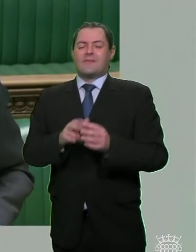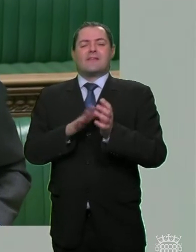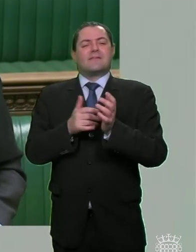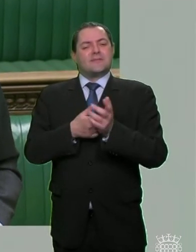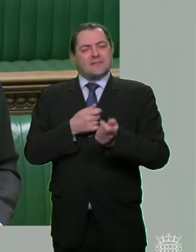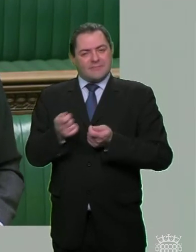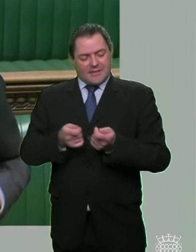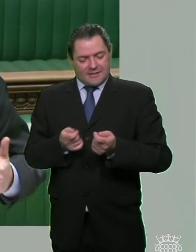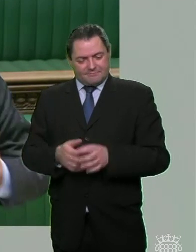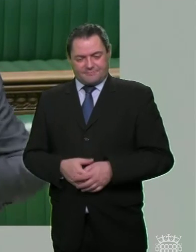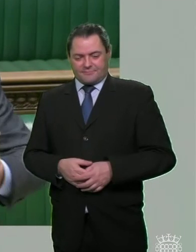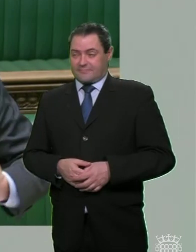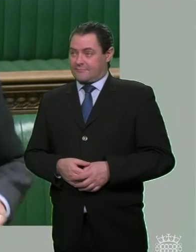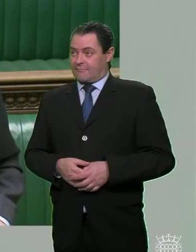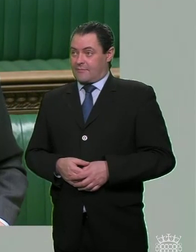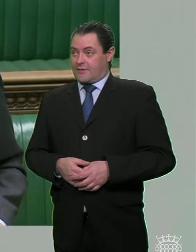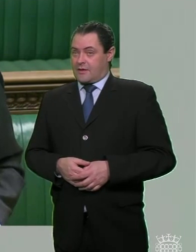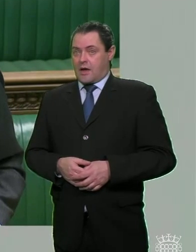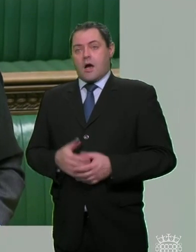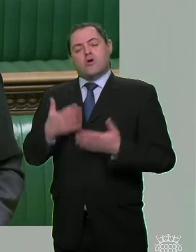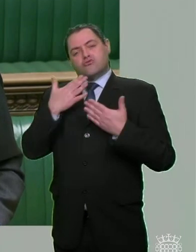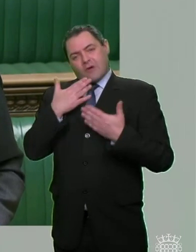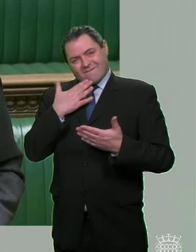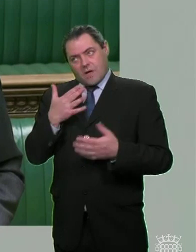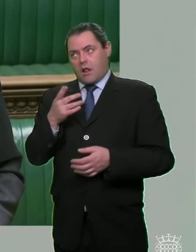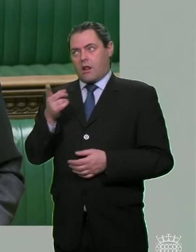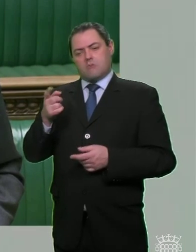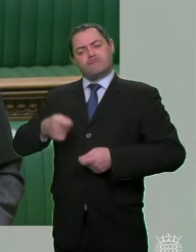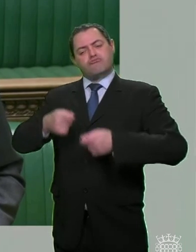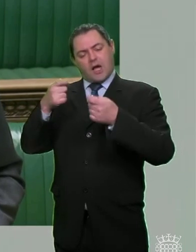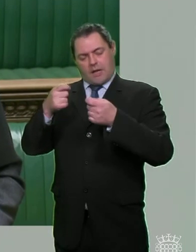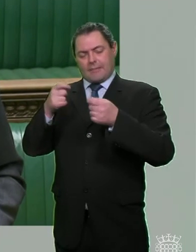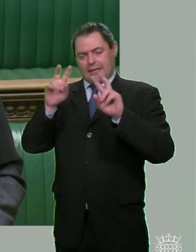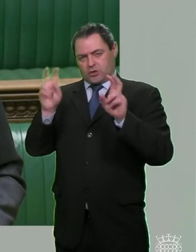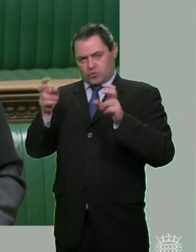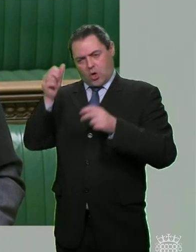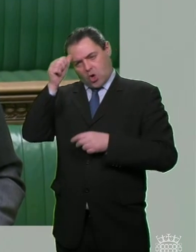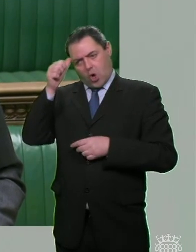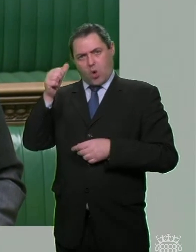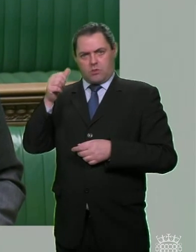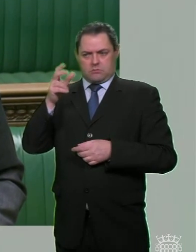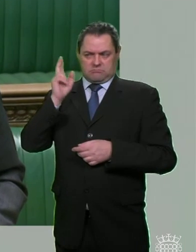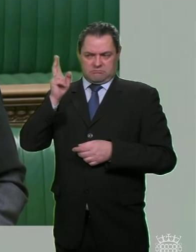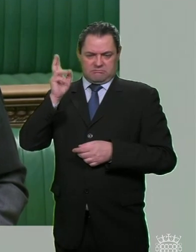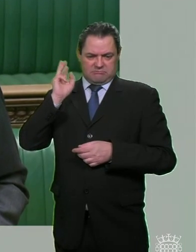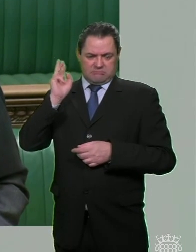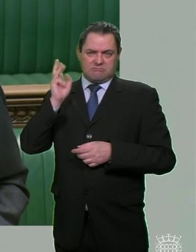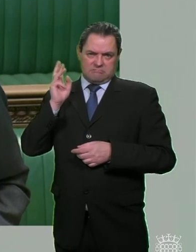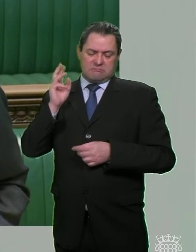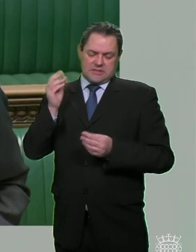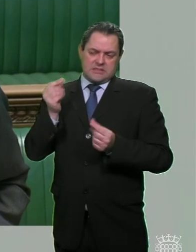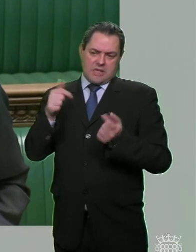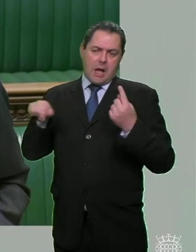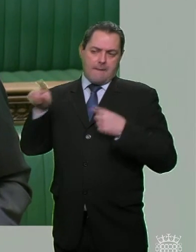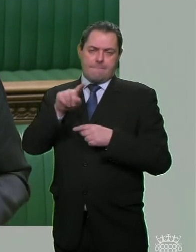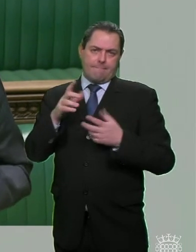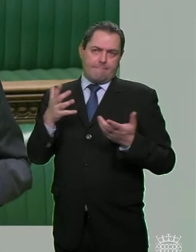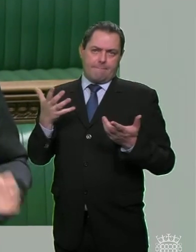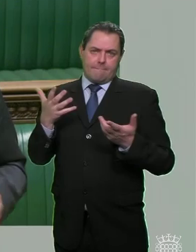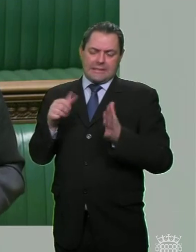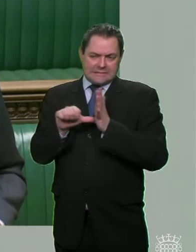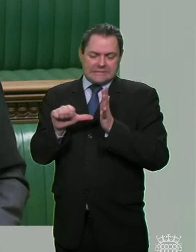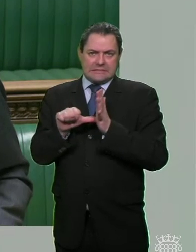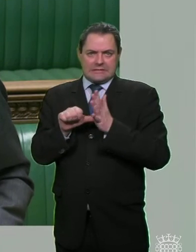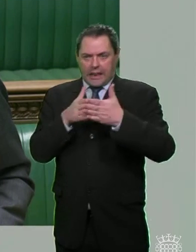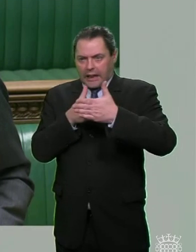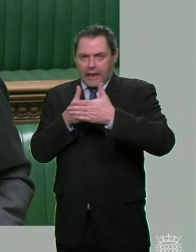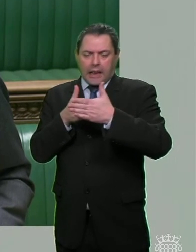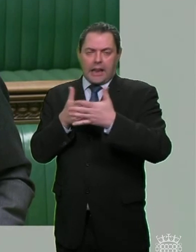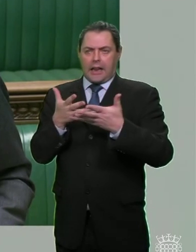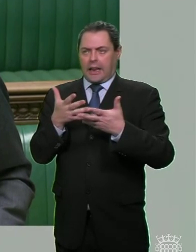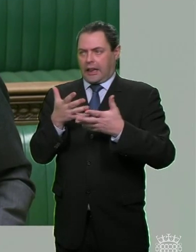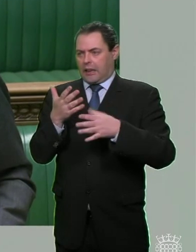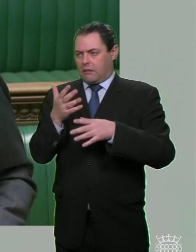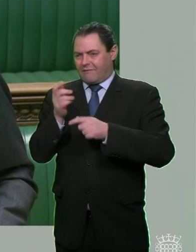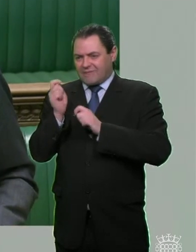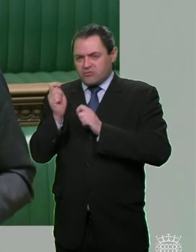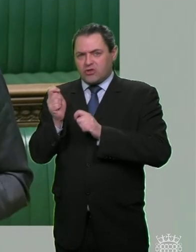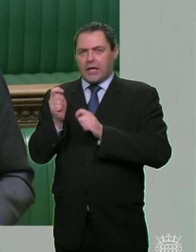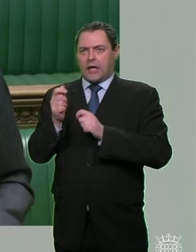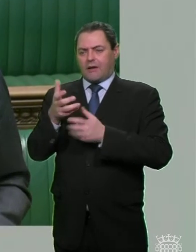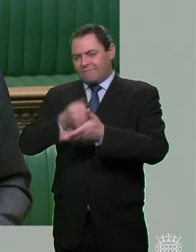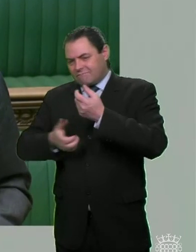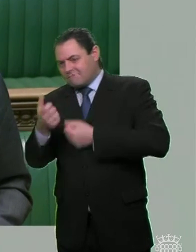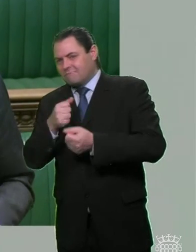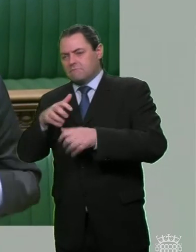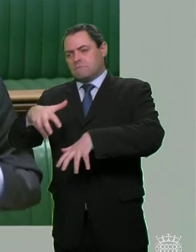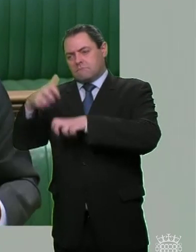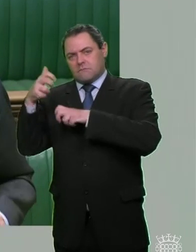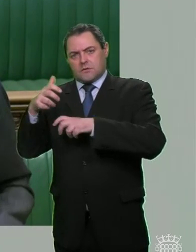I am grateful to my honourable Friend for raising that, because in the last few weeks this has been an issue for many fishing businesses and communities.